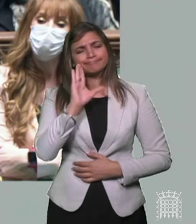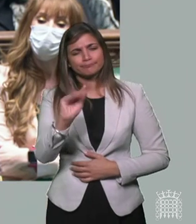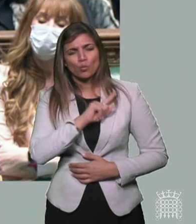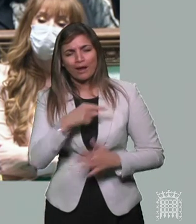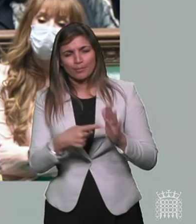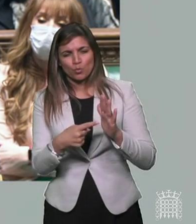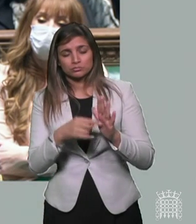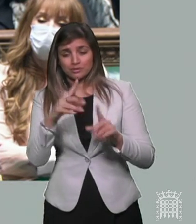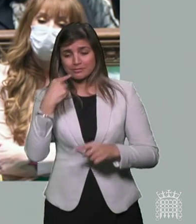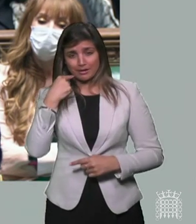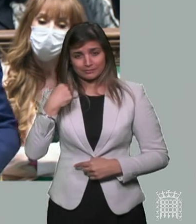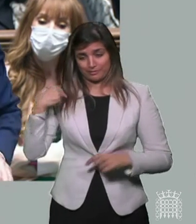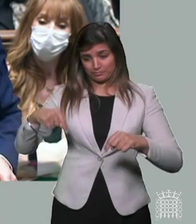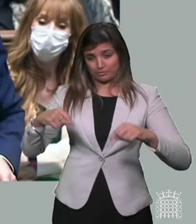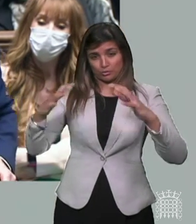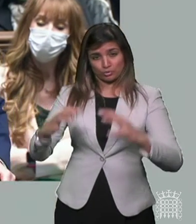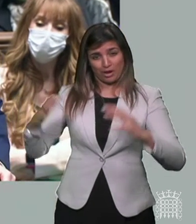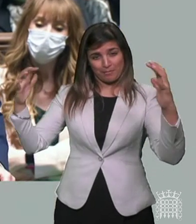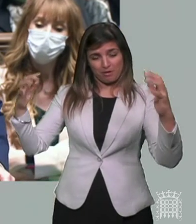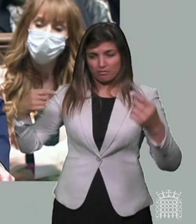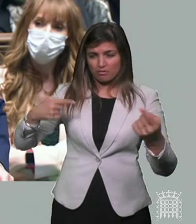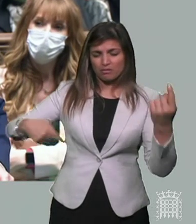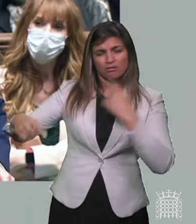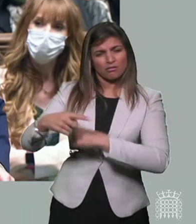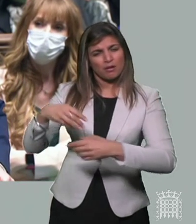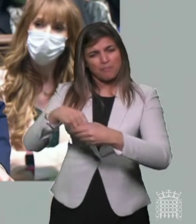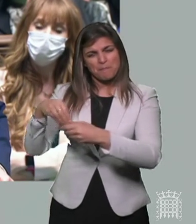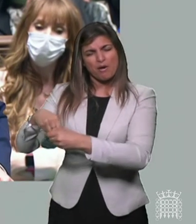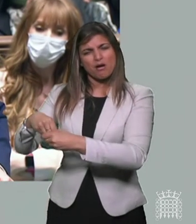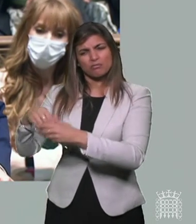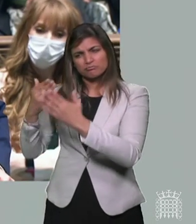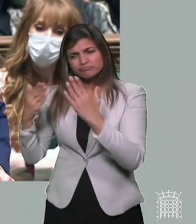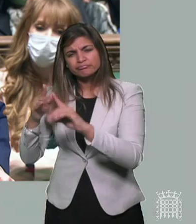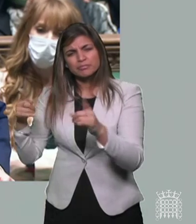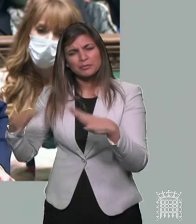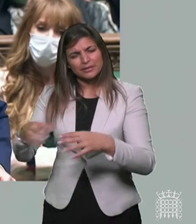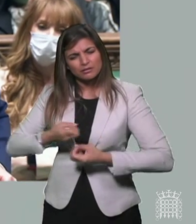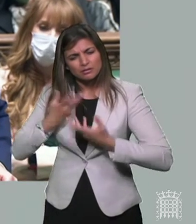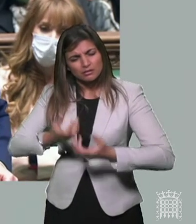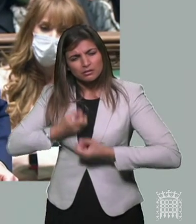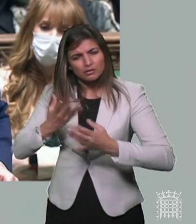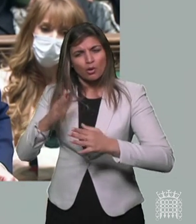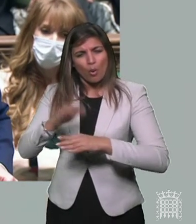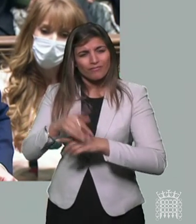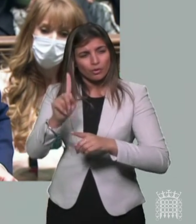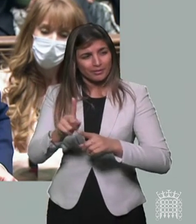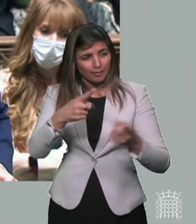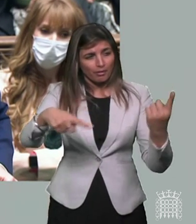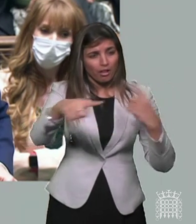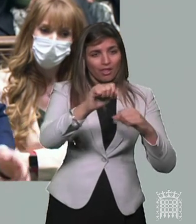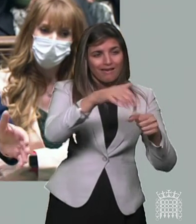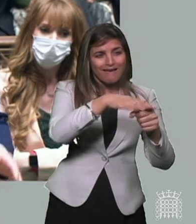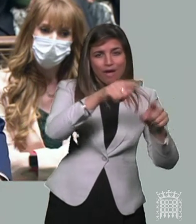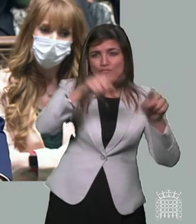Yesterday in this Chamber, honourable Members told heart-wrenching stories about the sacrifices that people across the country were making.